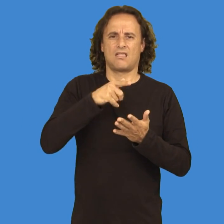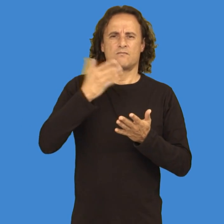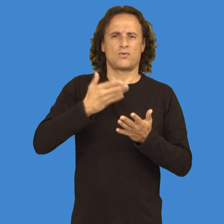importar